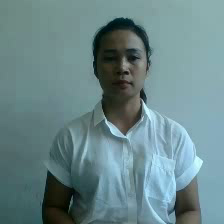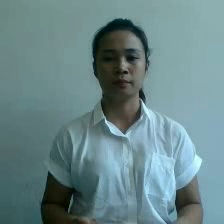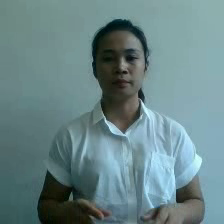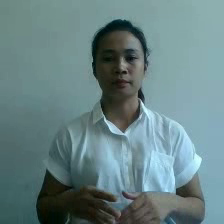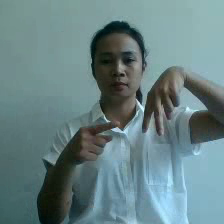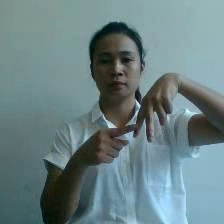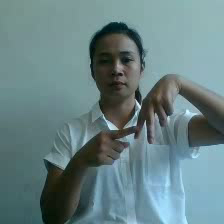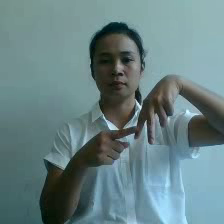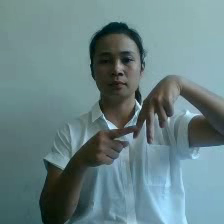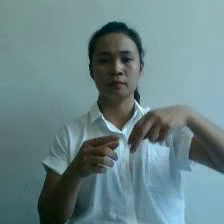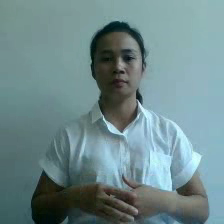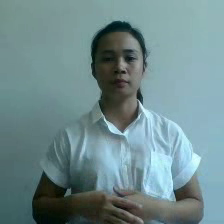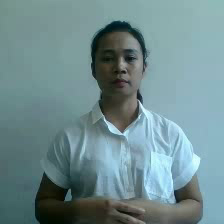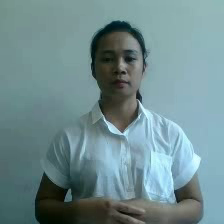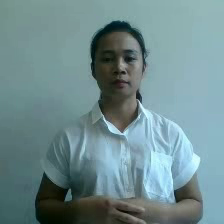Chân